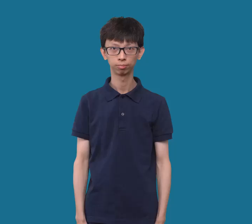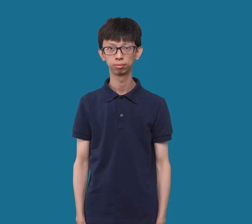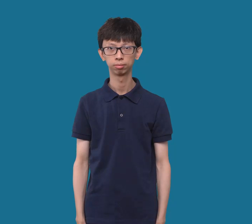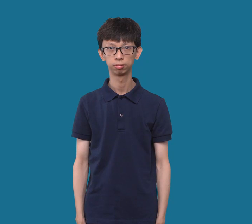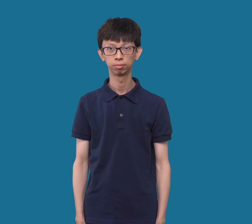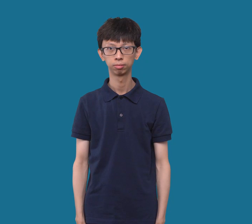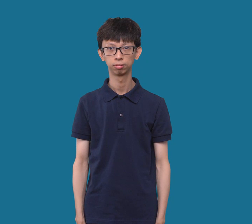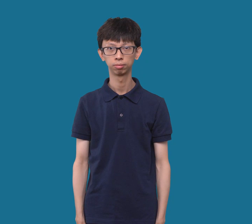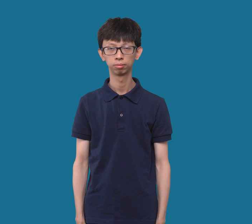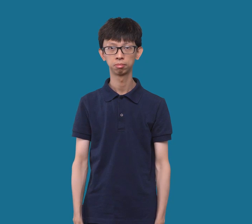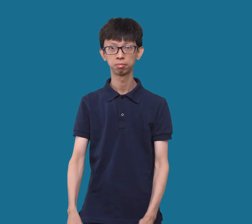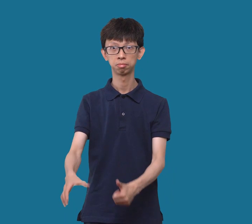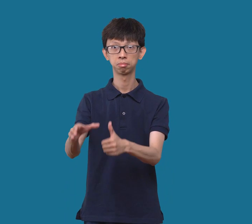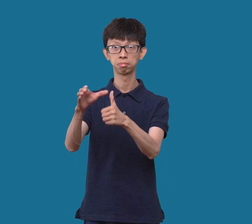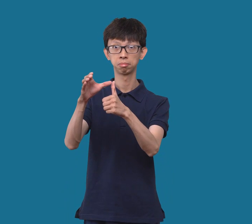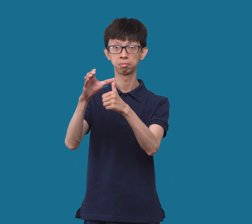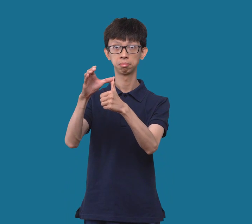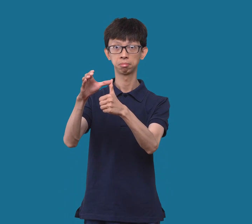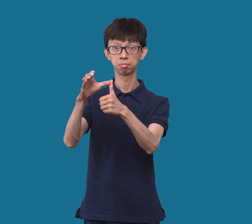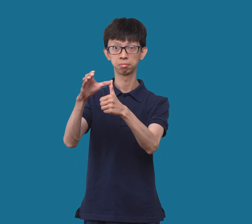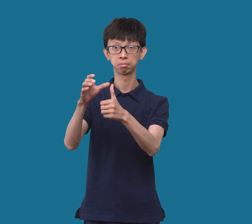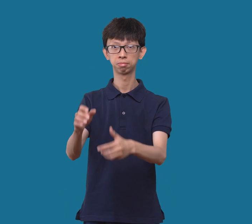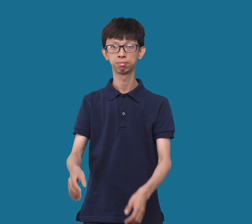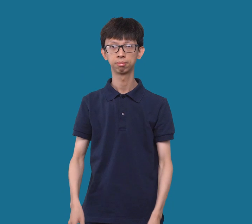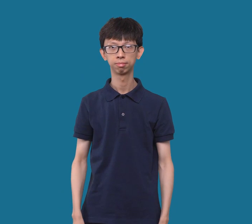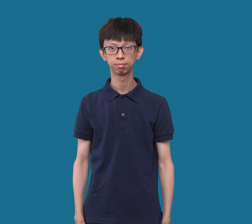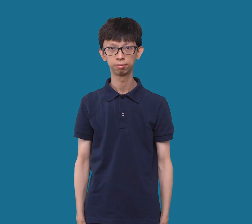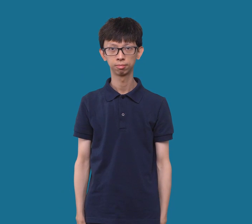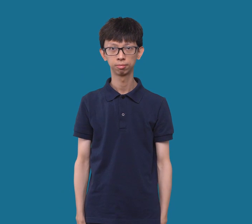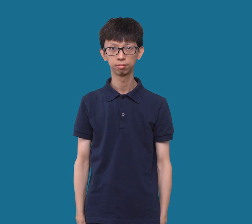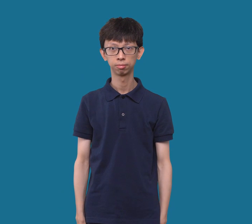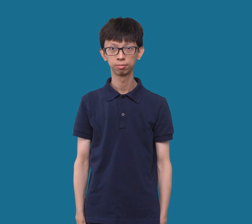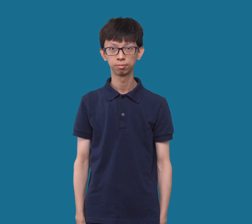nhà bác học